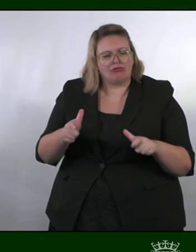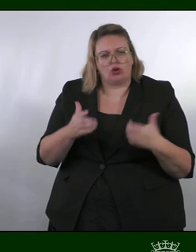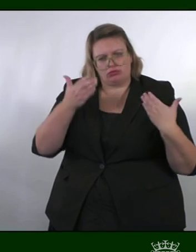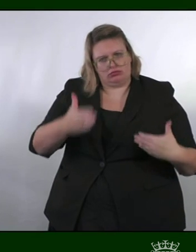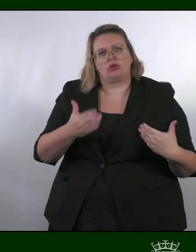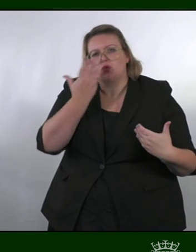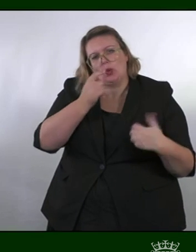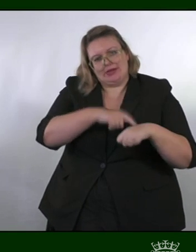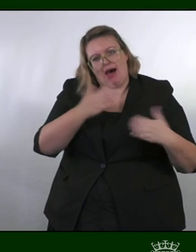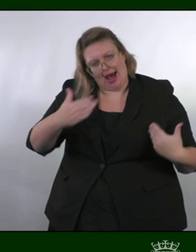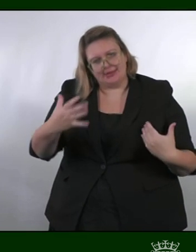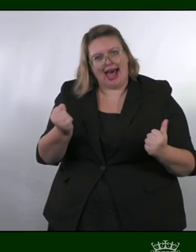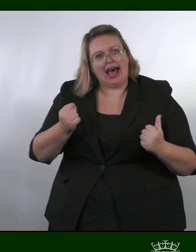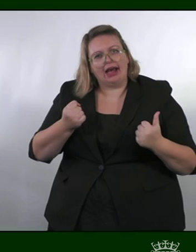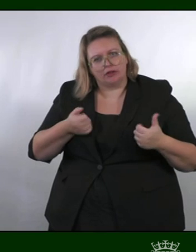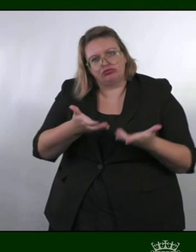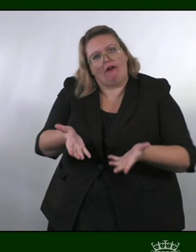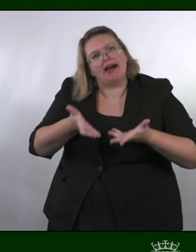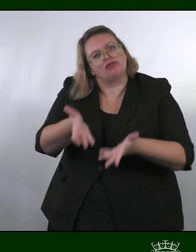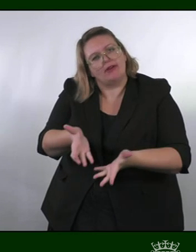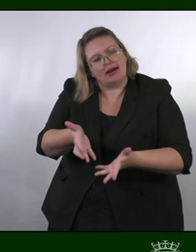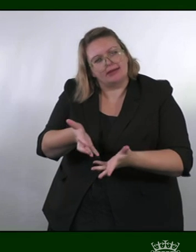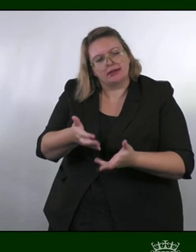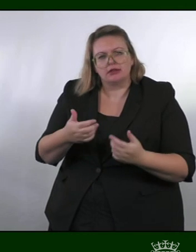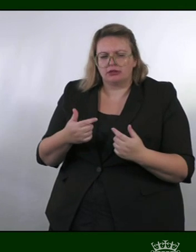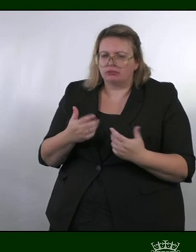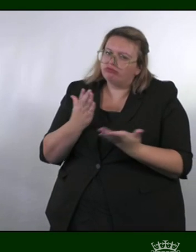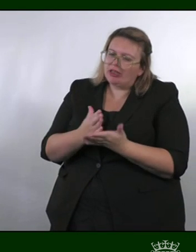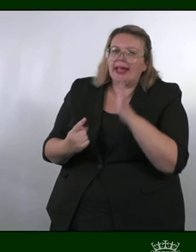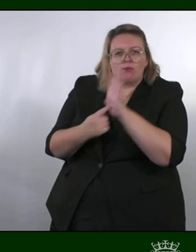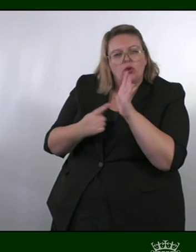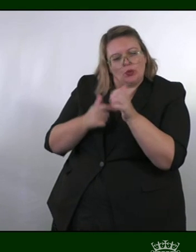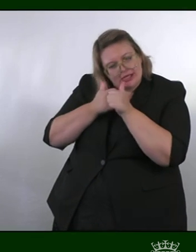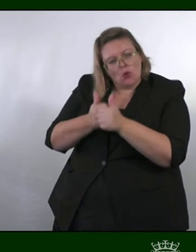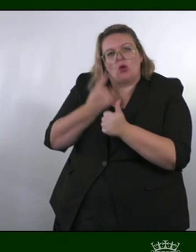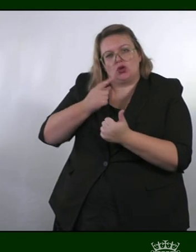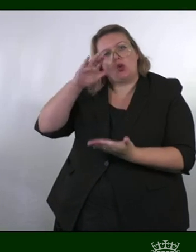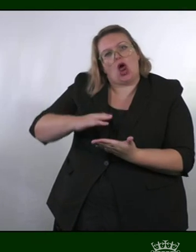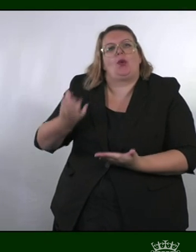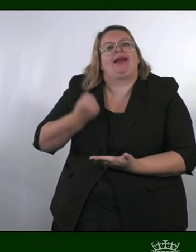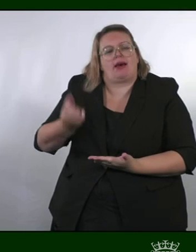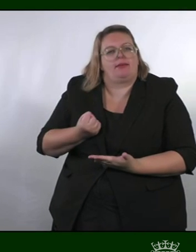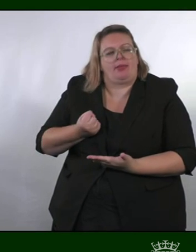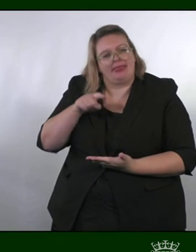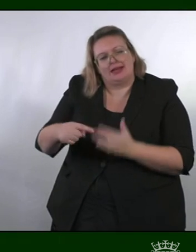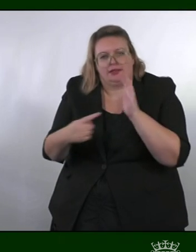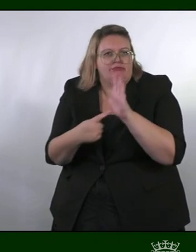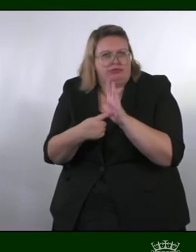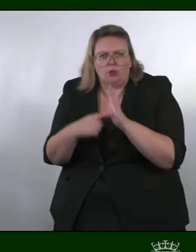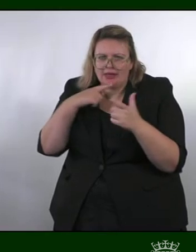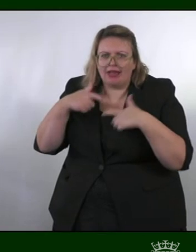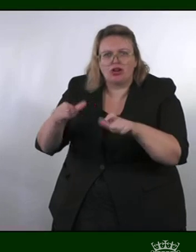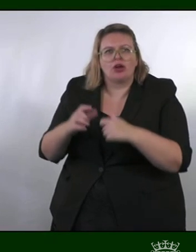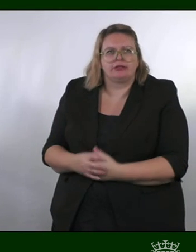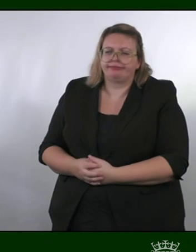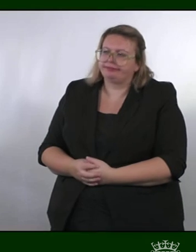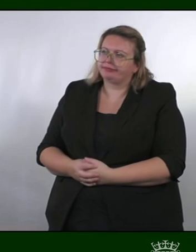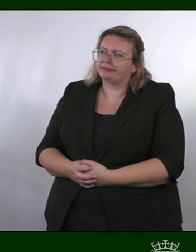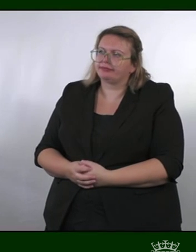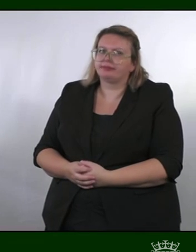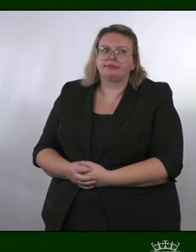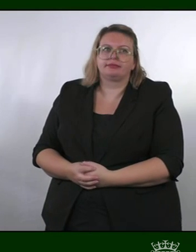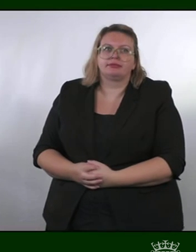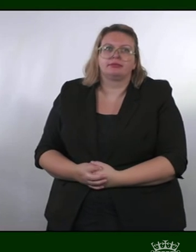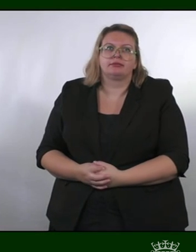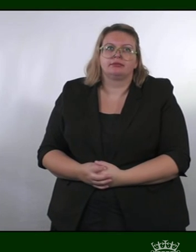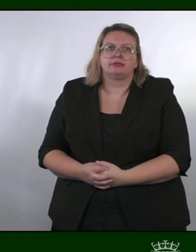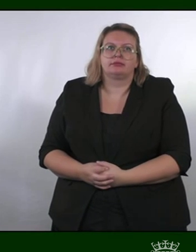We want to make sure that we continue to support people on low incomes throughout the crisis, and that is what we are going to do.